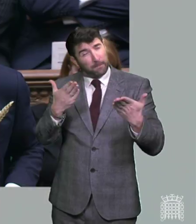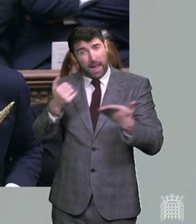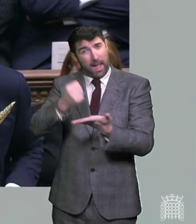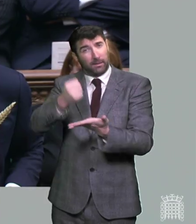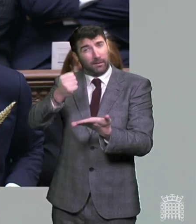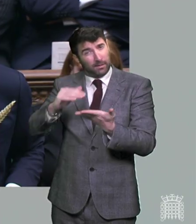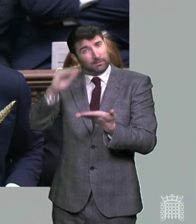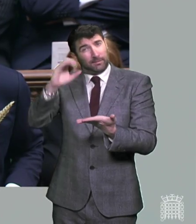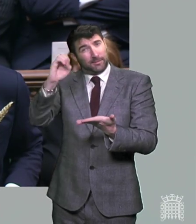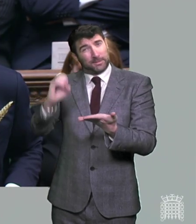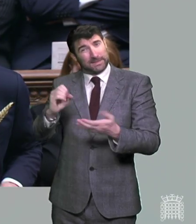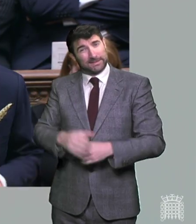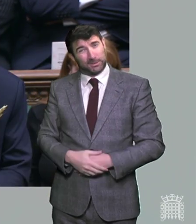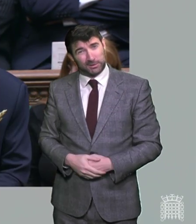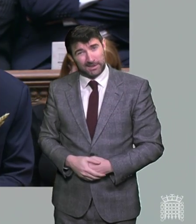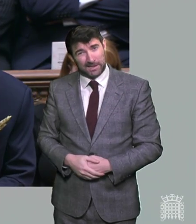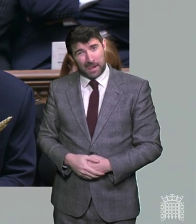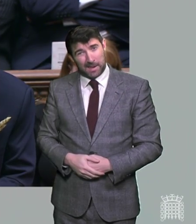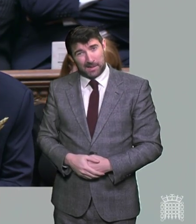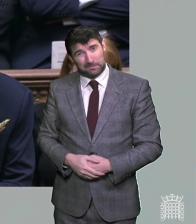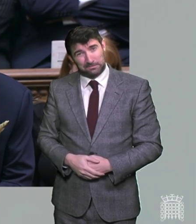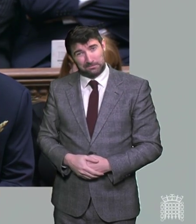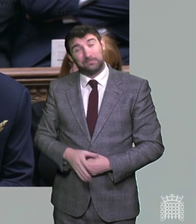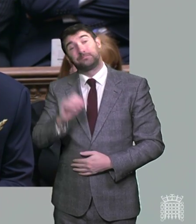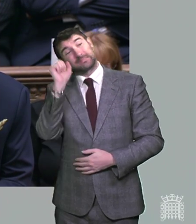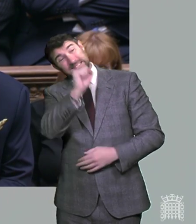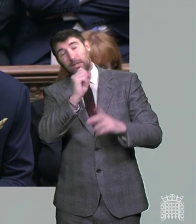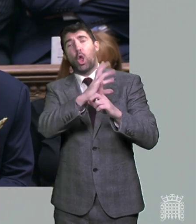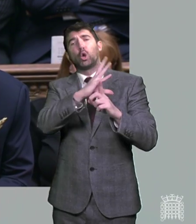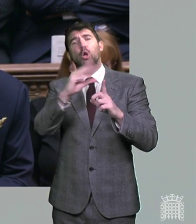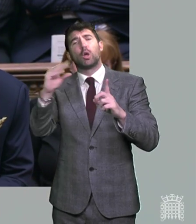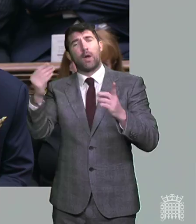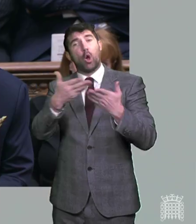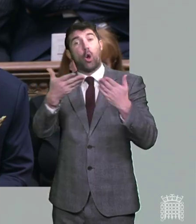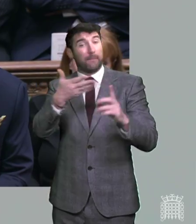They are taking only half the number of asylum decisions that they used to.